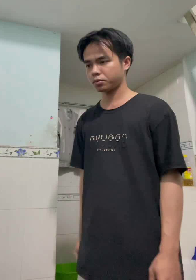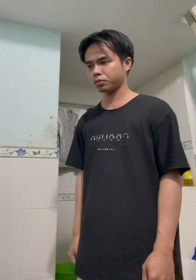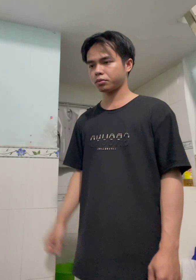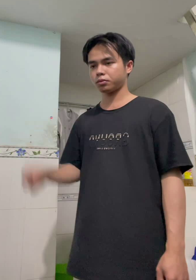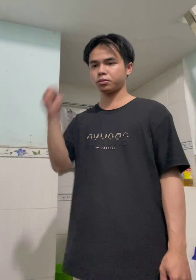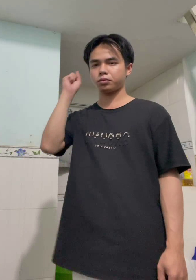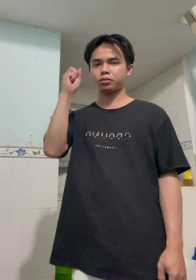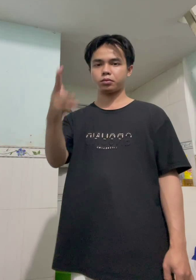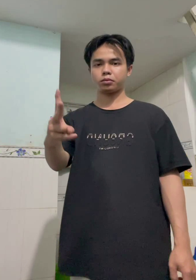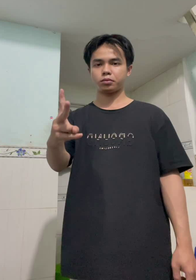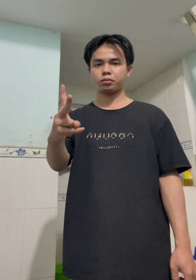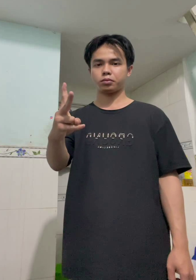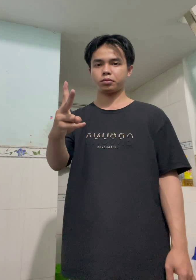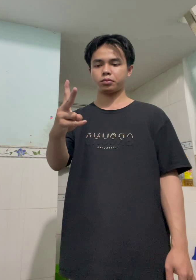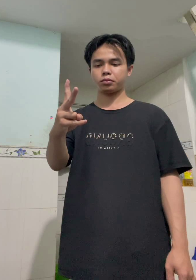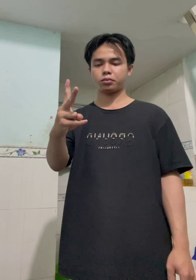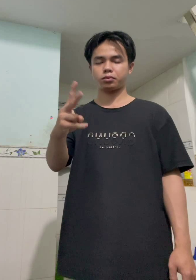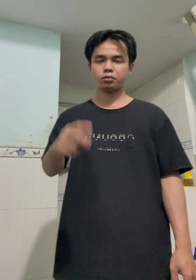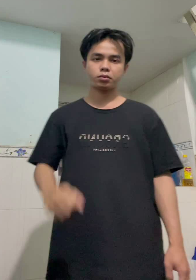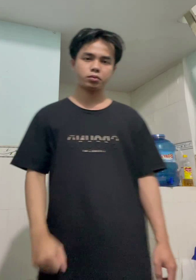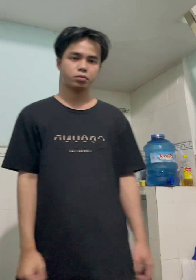h